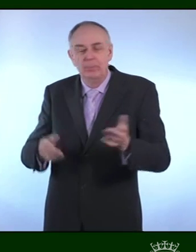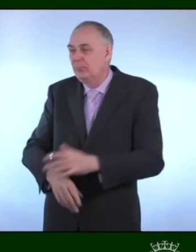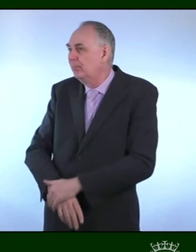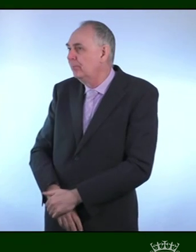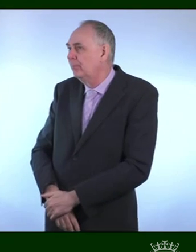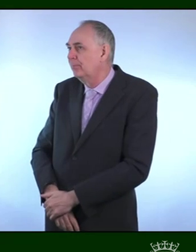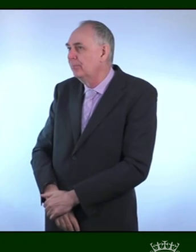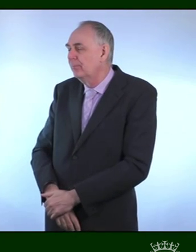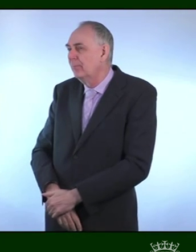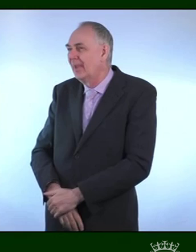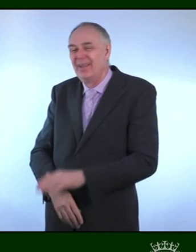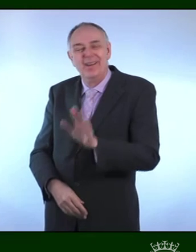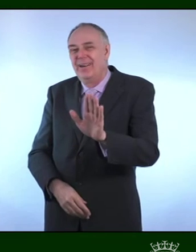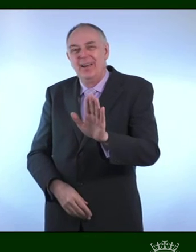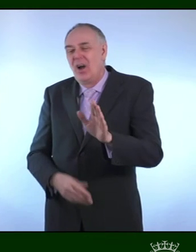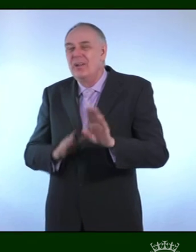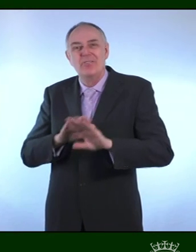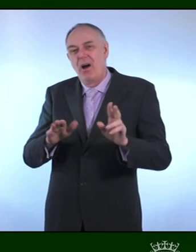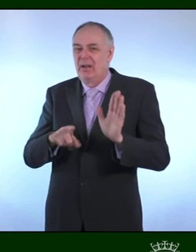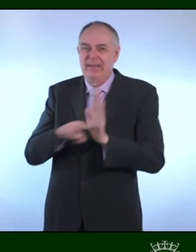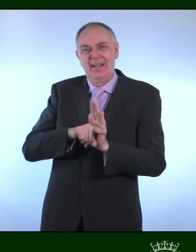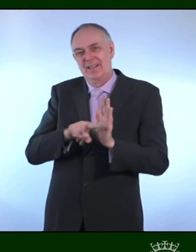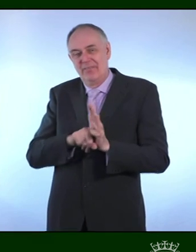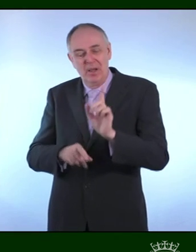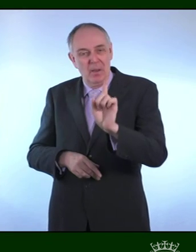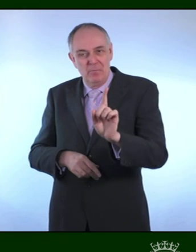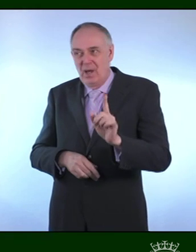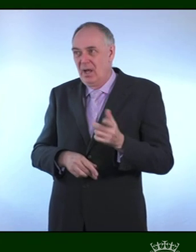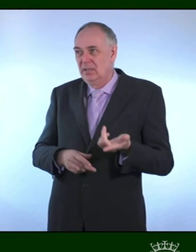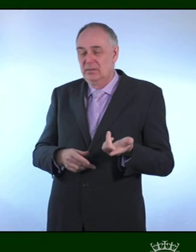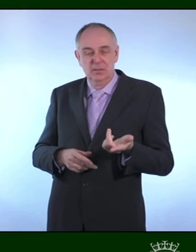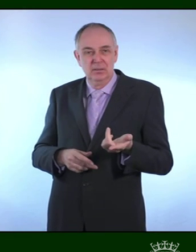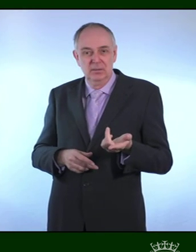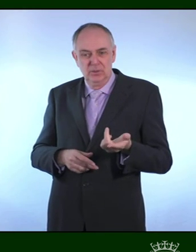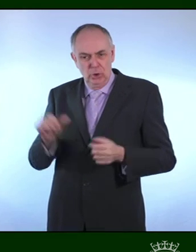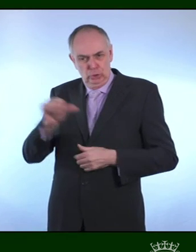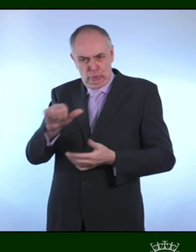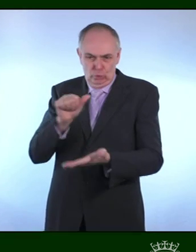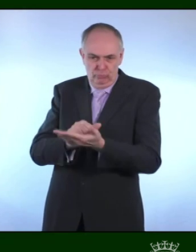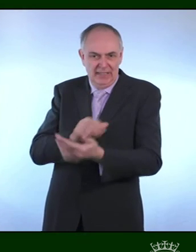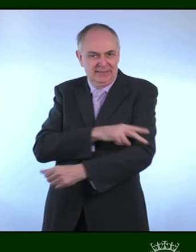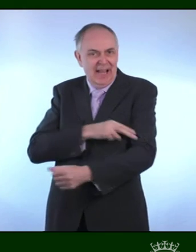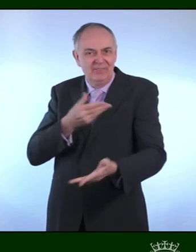I do not want to appear totally negative, but it would be better if the whole place had been better staffed in the first place.